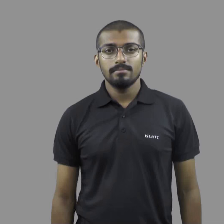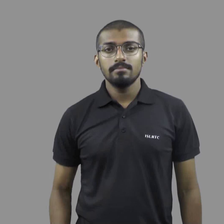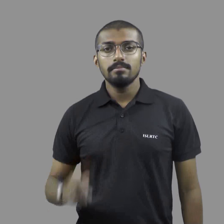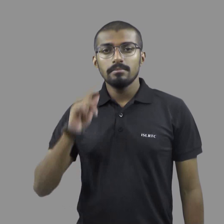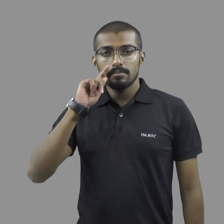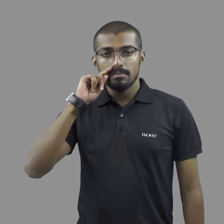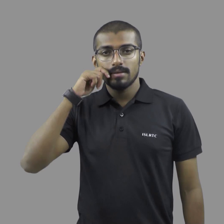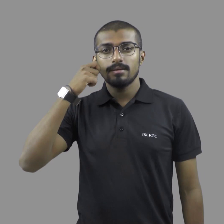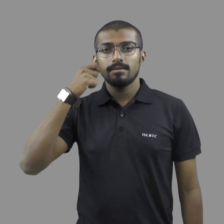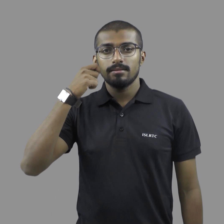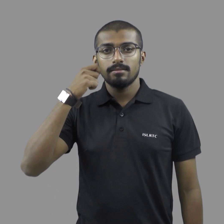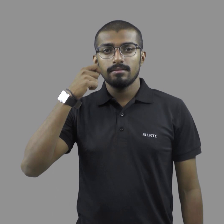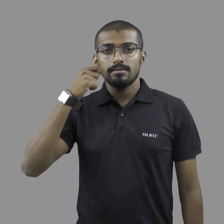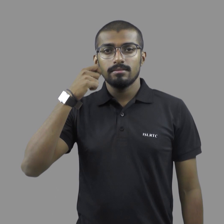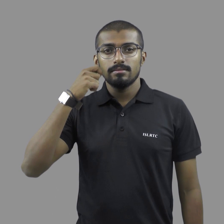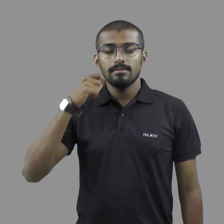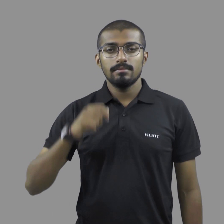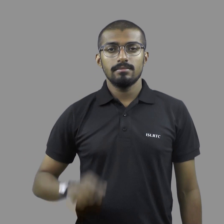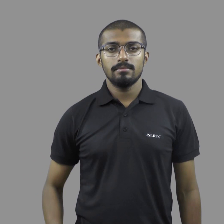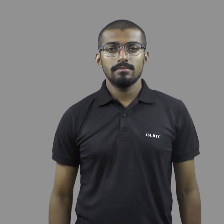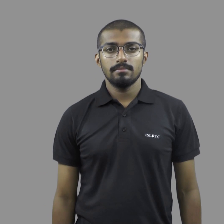Male Masculine